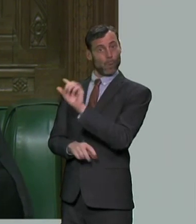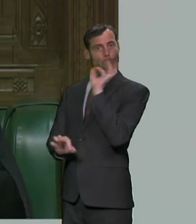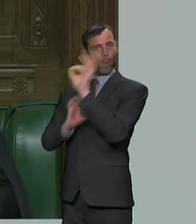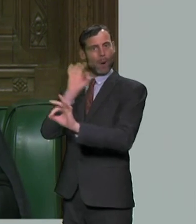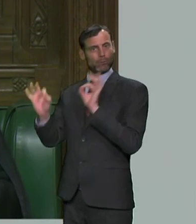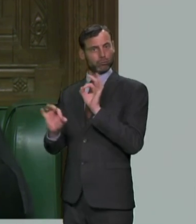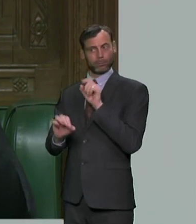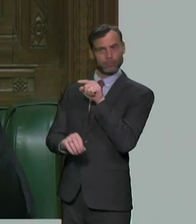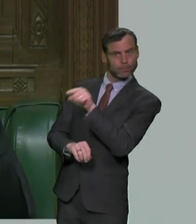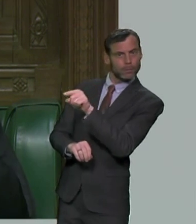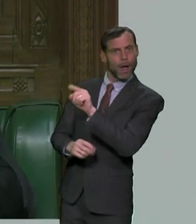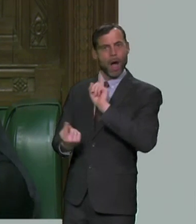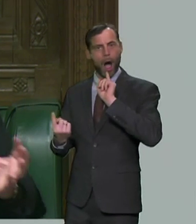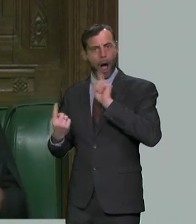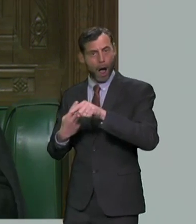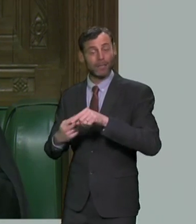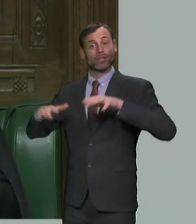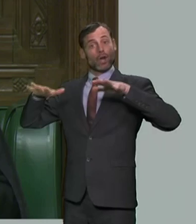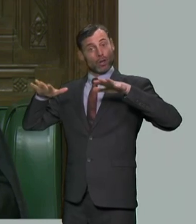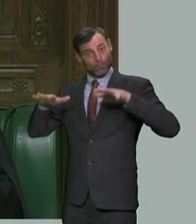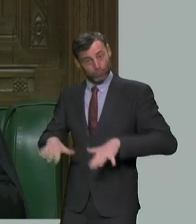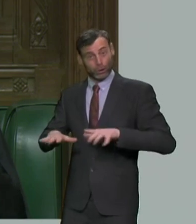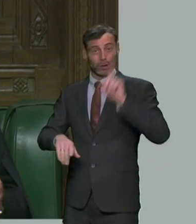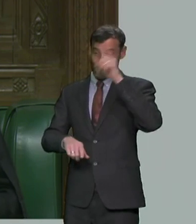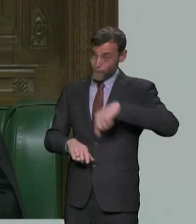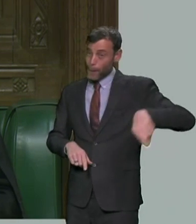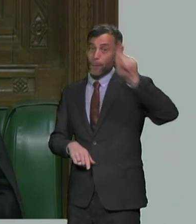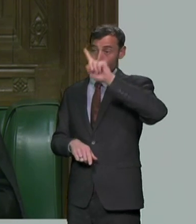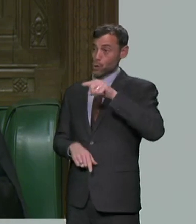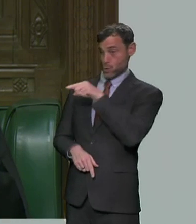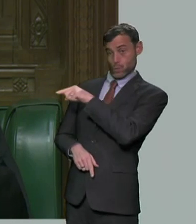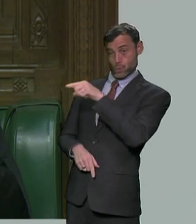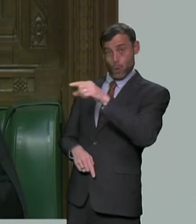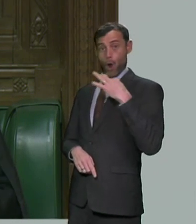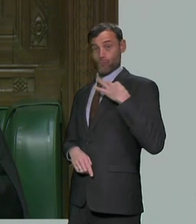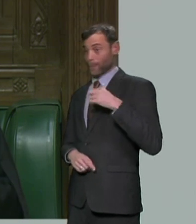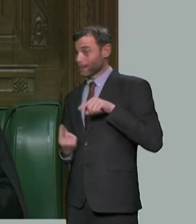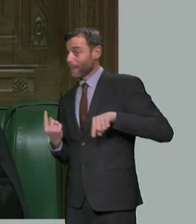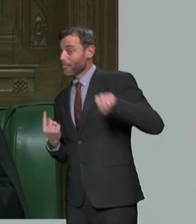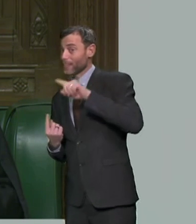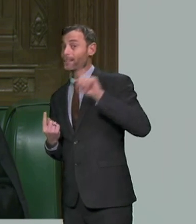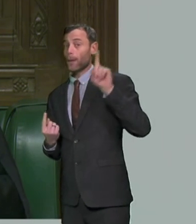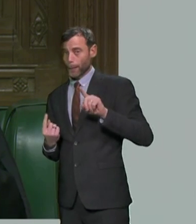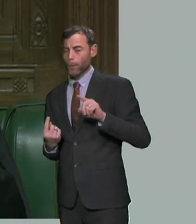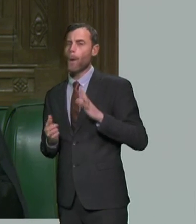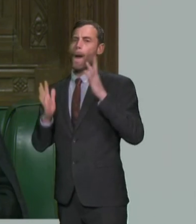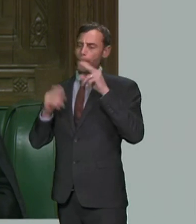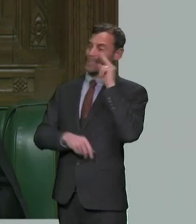The great British public—the members of this United Kingdom whom you are representing—need to hear.